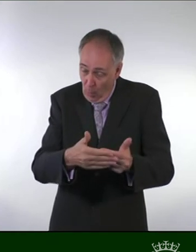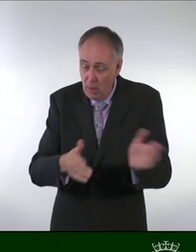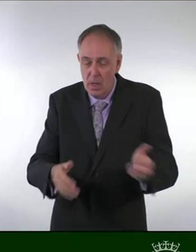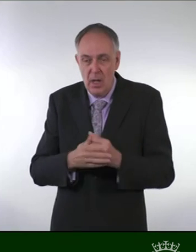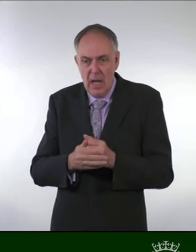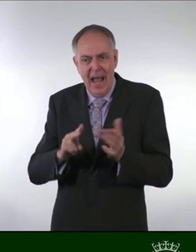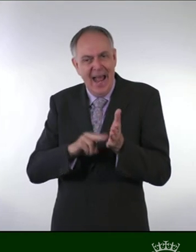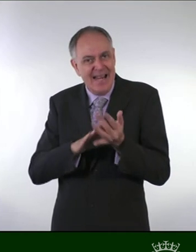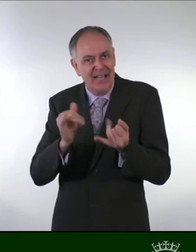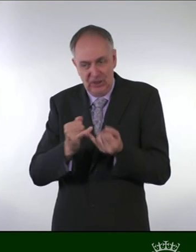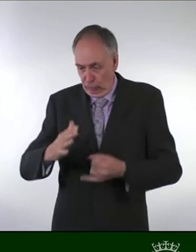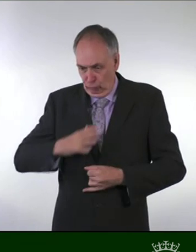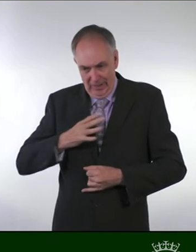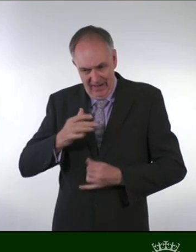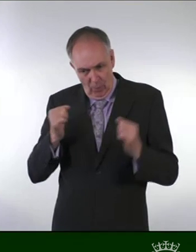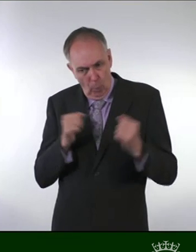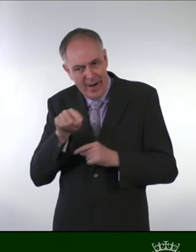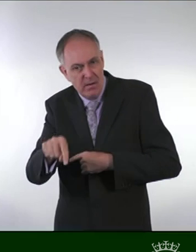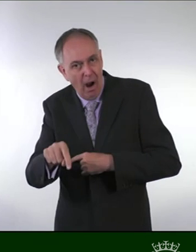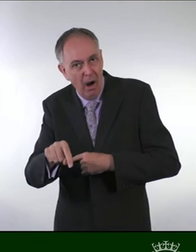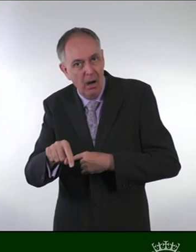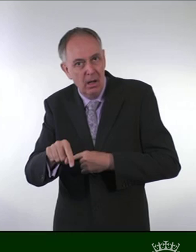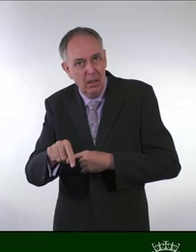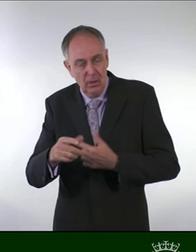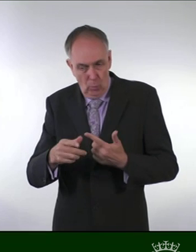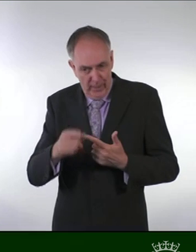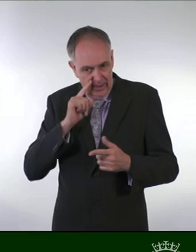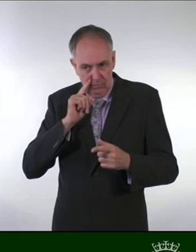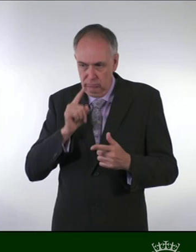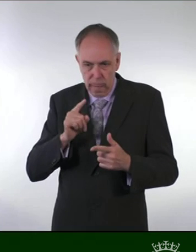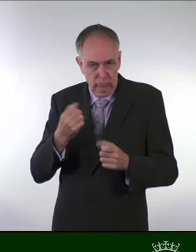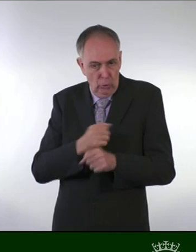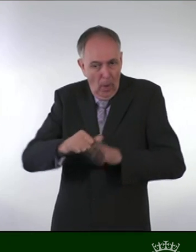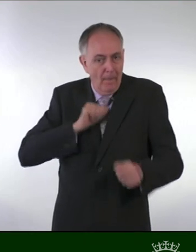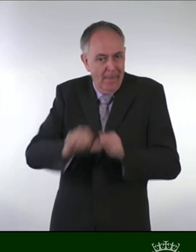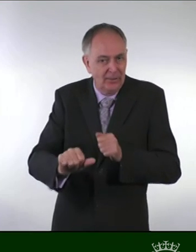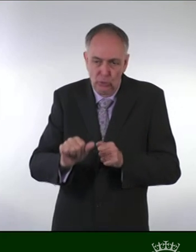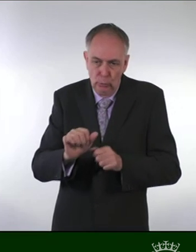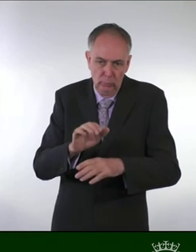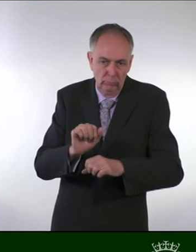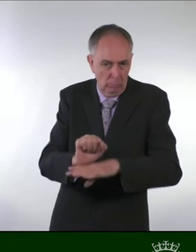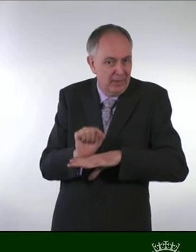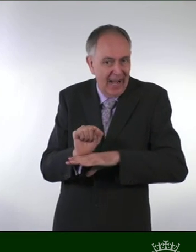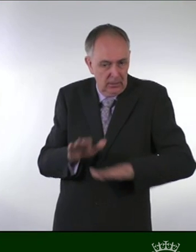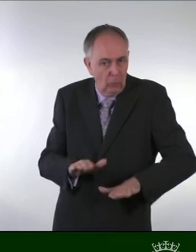We will do absolutely everything we can to protect our country and to stop a second spike.